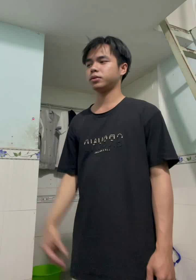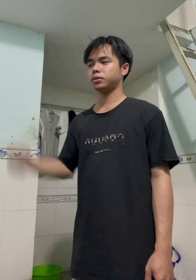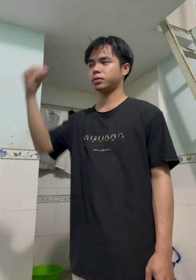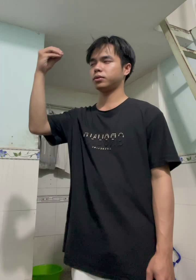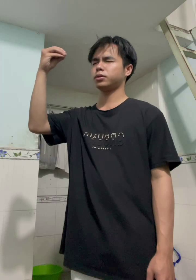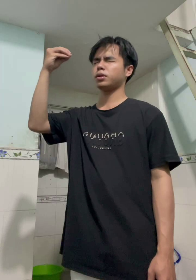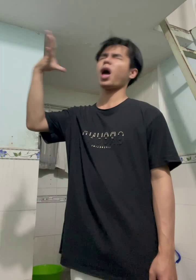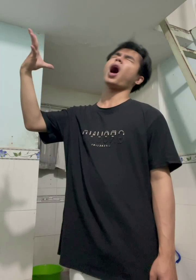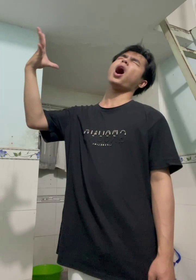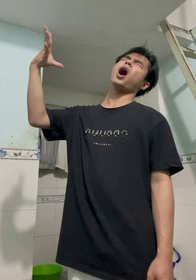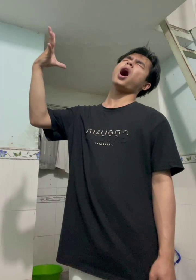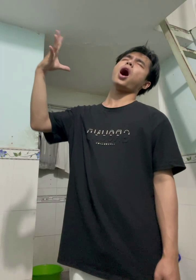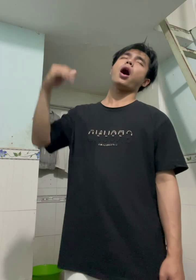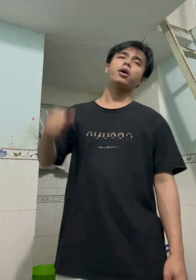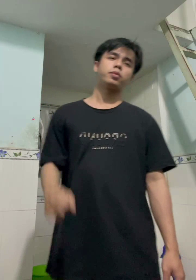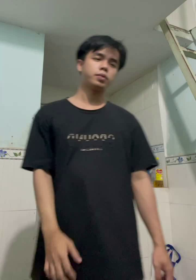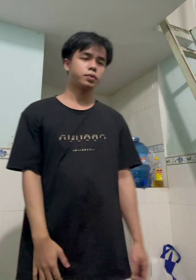troi nang